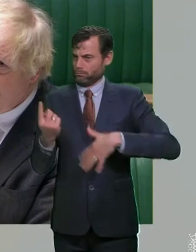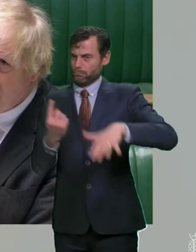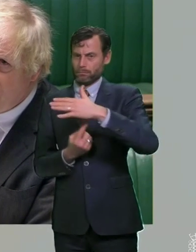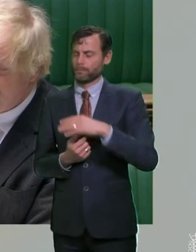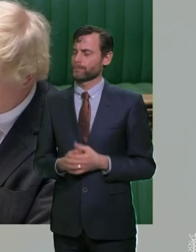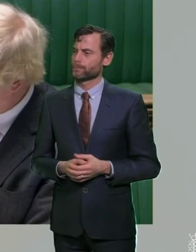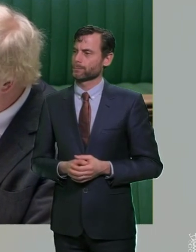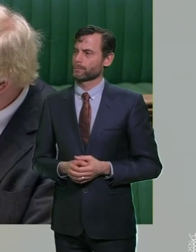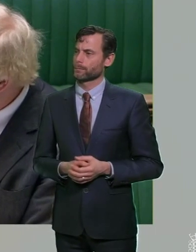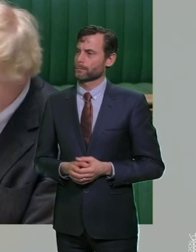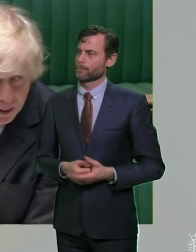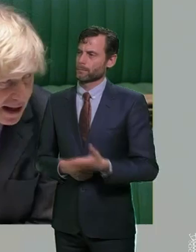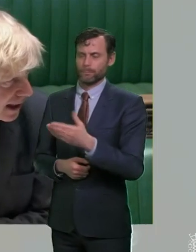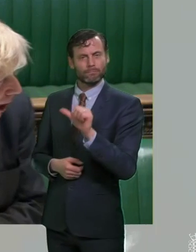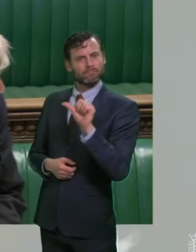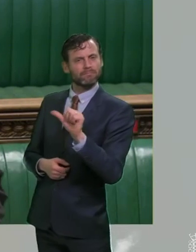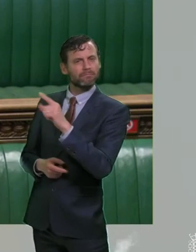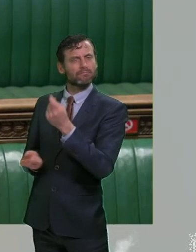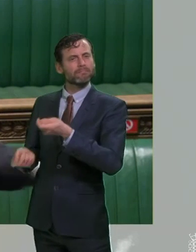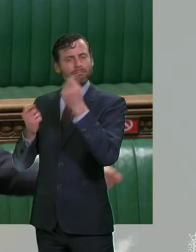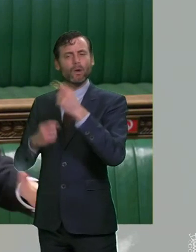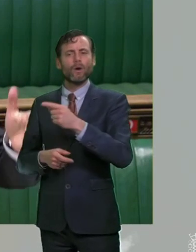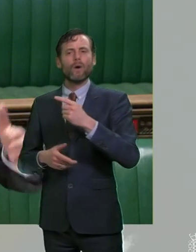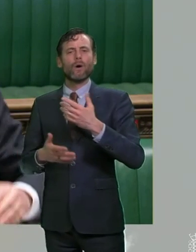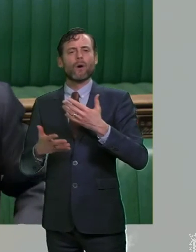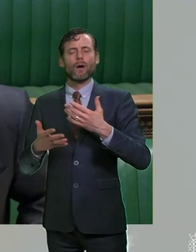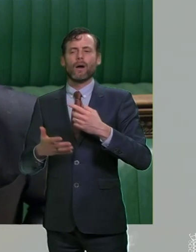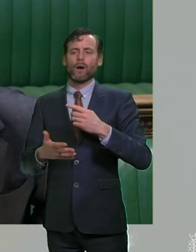We sometimes hear that this is a problem mainly in London and the south-east.